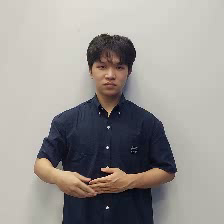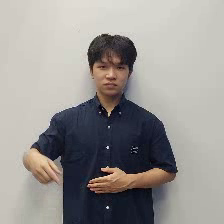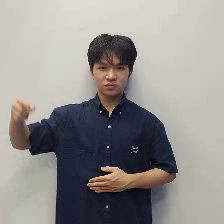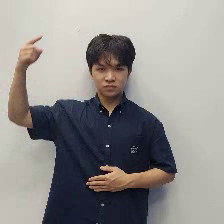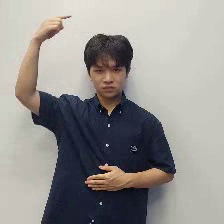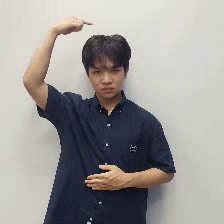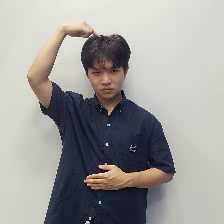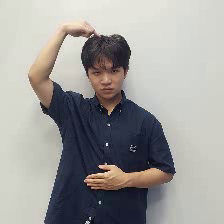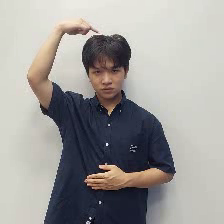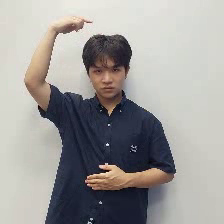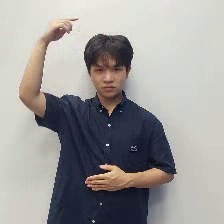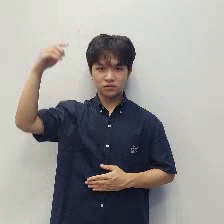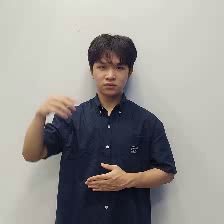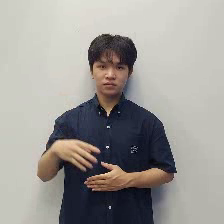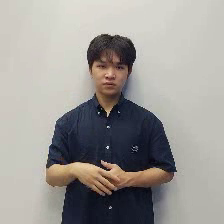Đầu